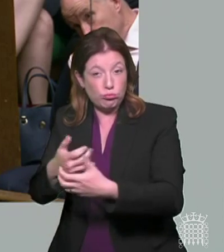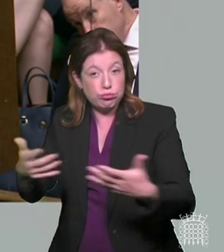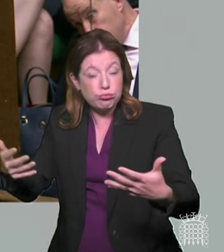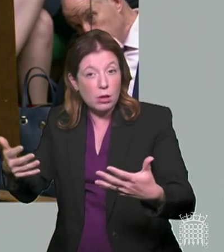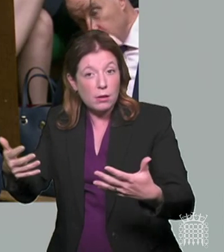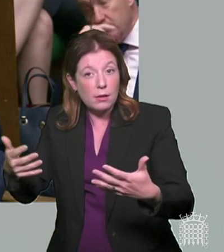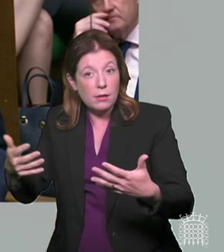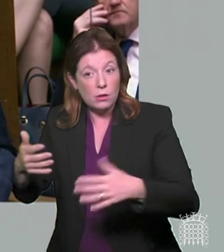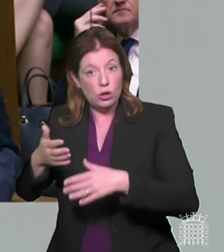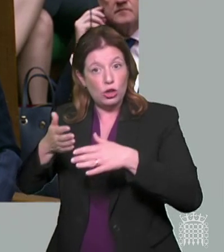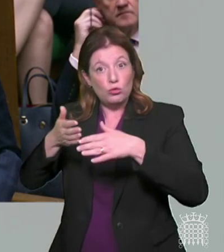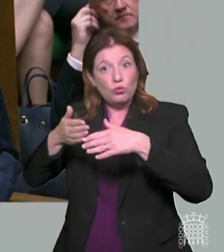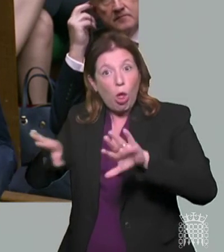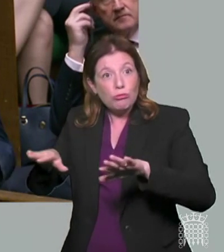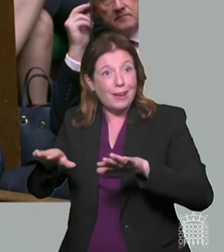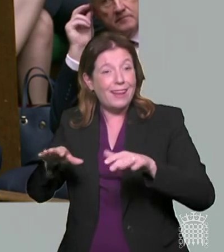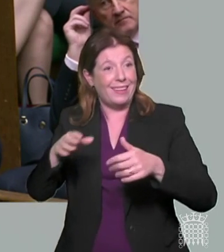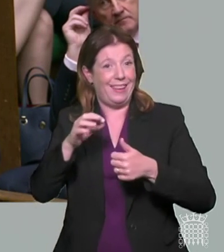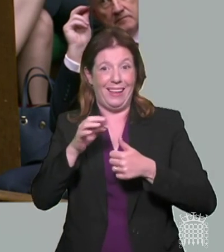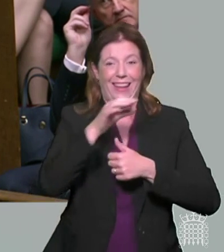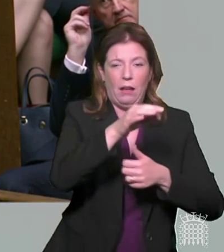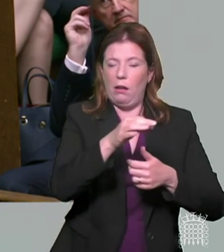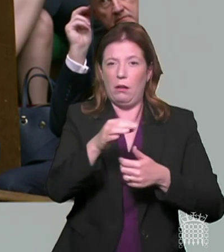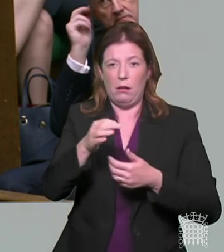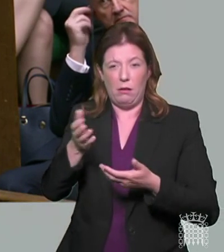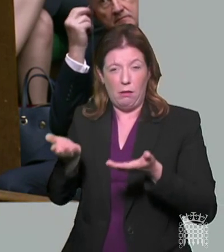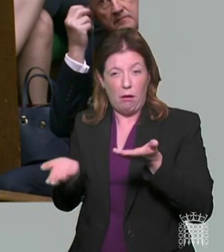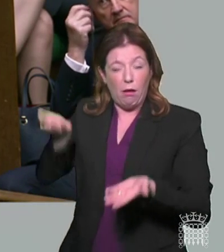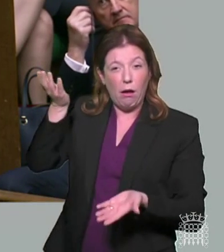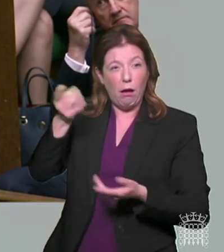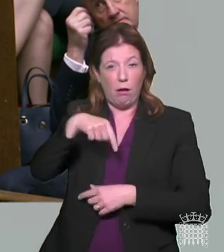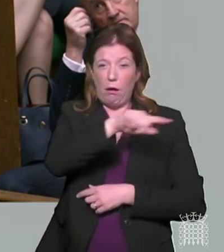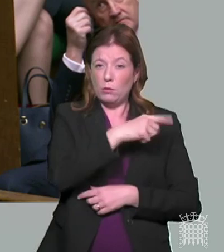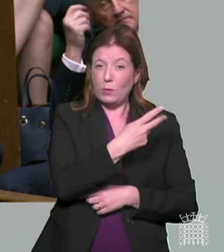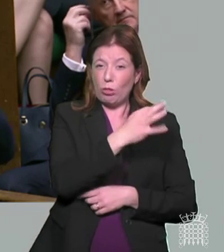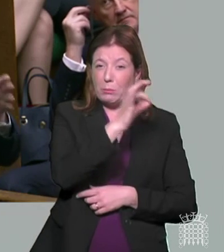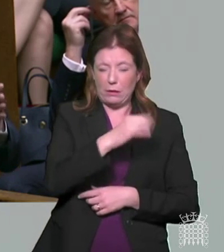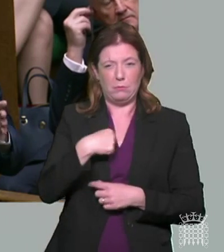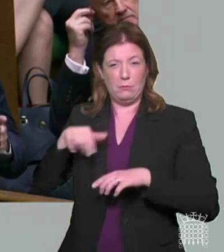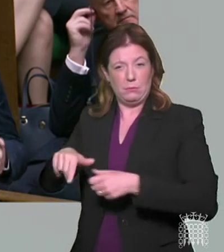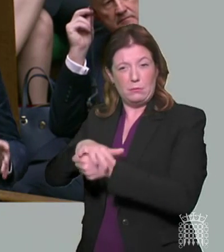Nearly half the children were rejected, compared with the national average of just 23%.